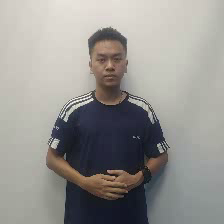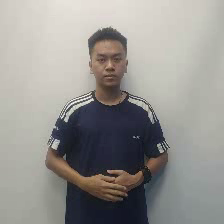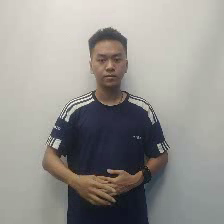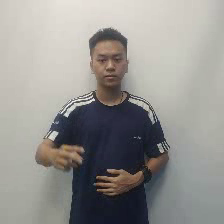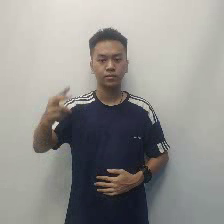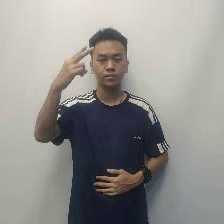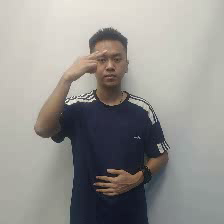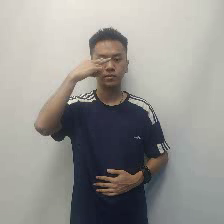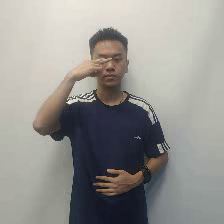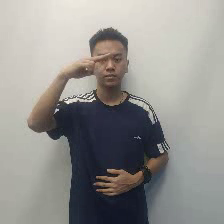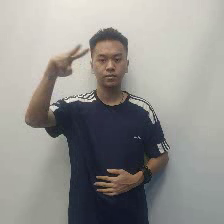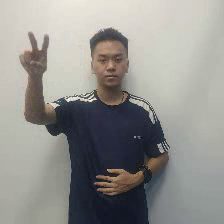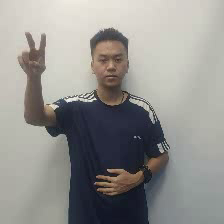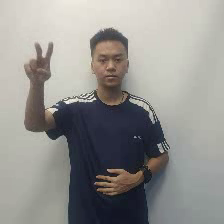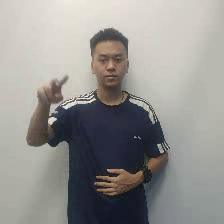Nhìn